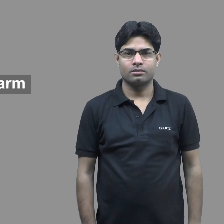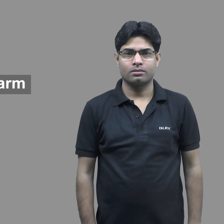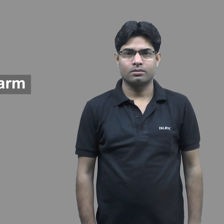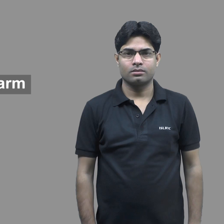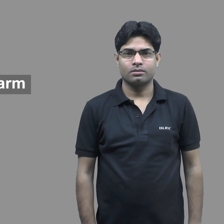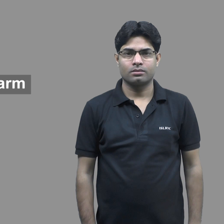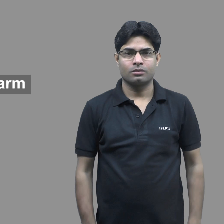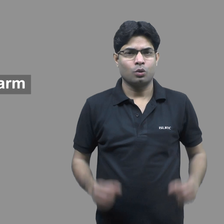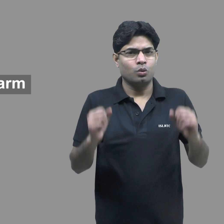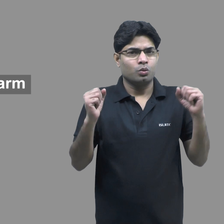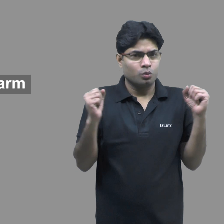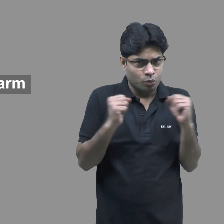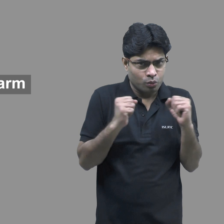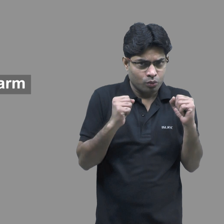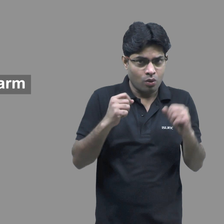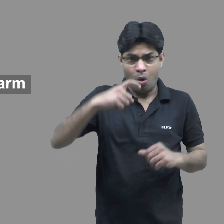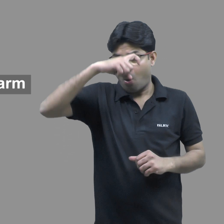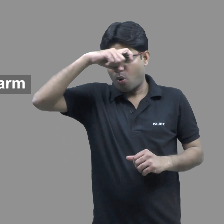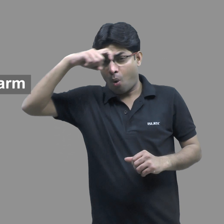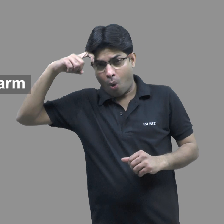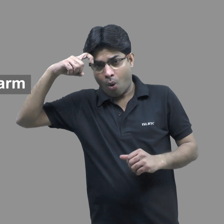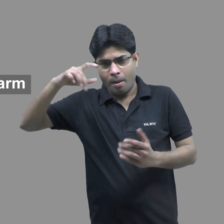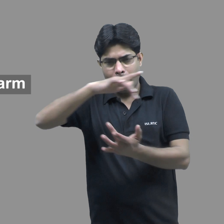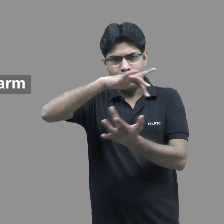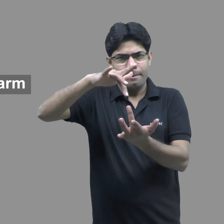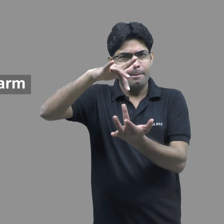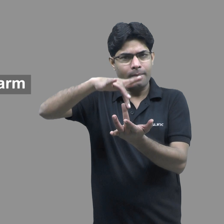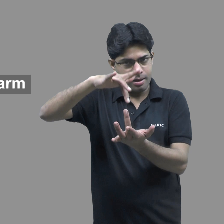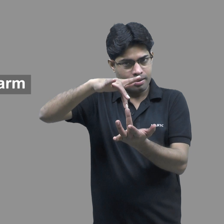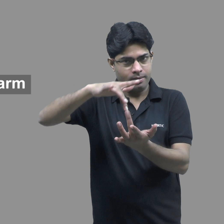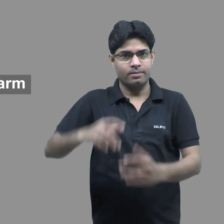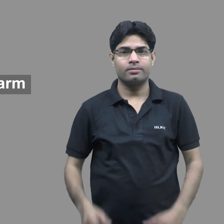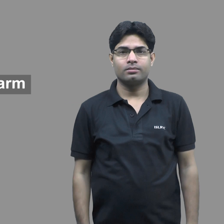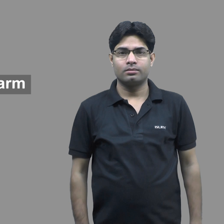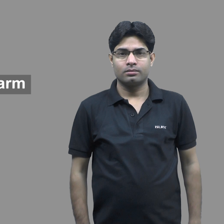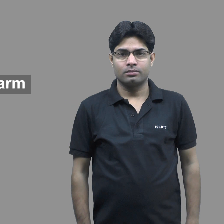Warm